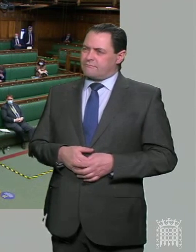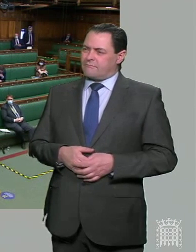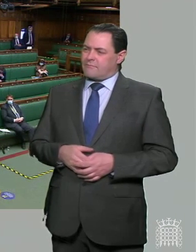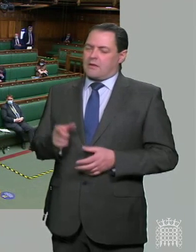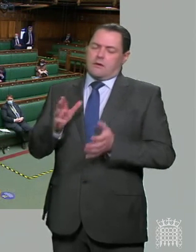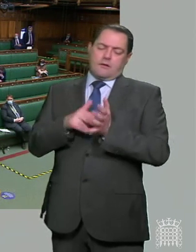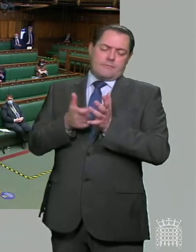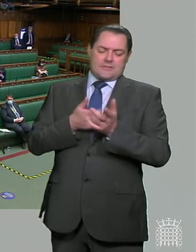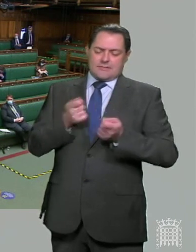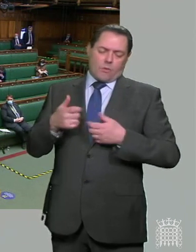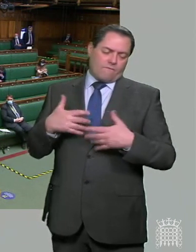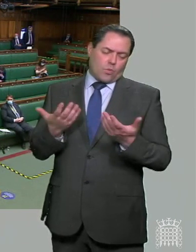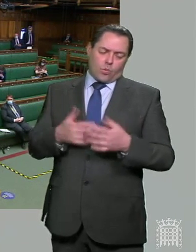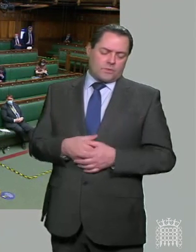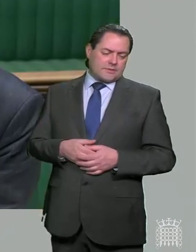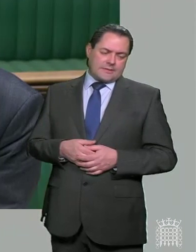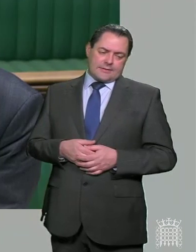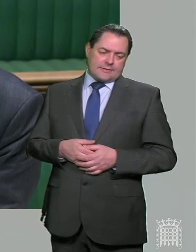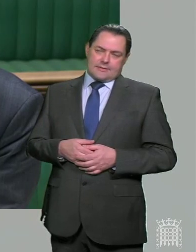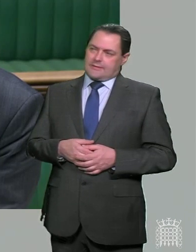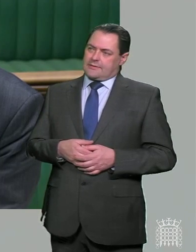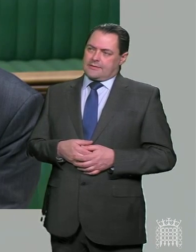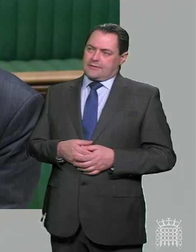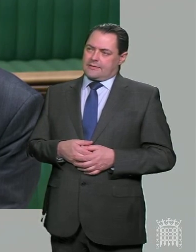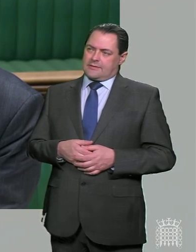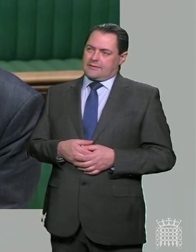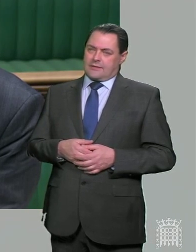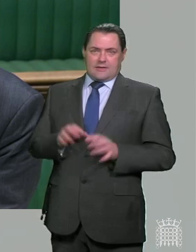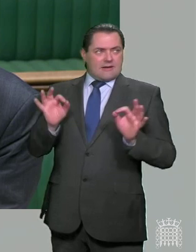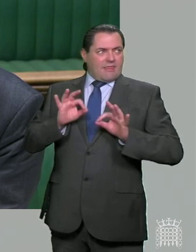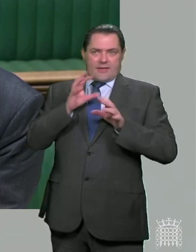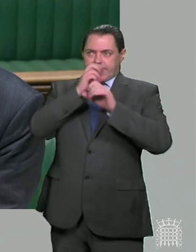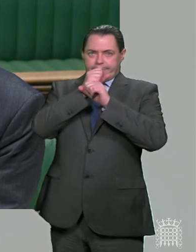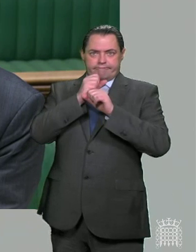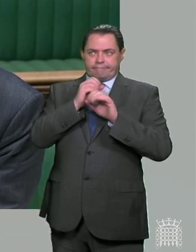Of course, there is absolutely nothing to conceal about this.